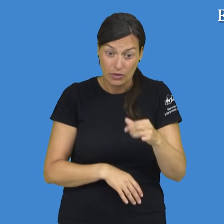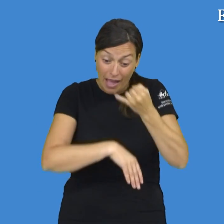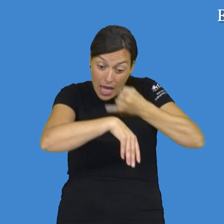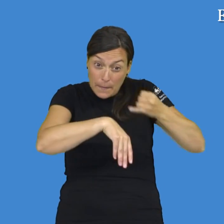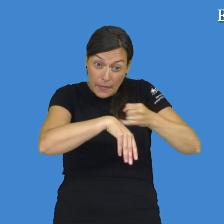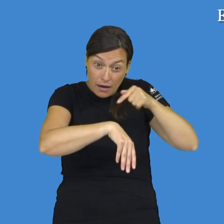vena